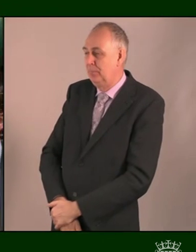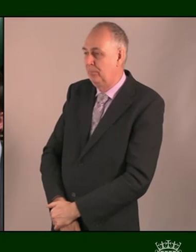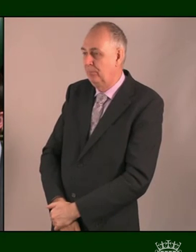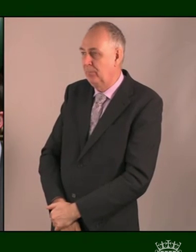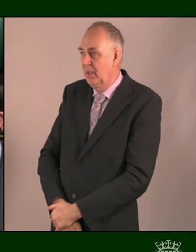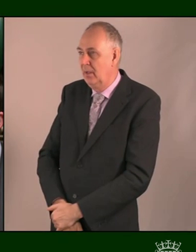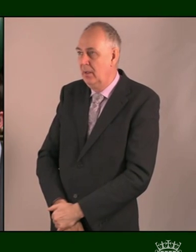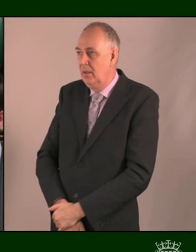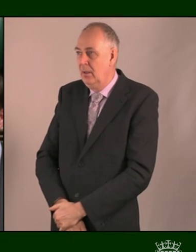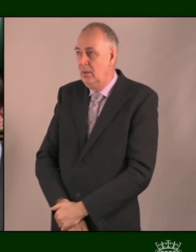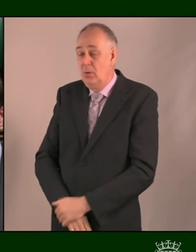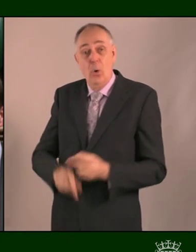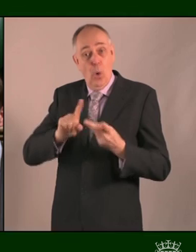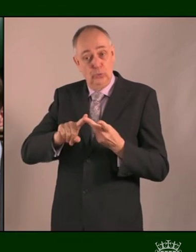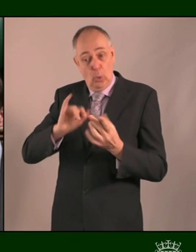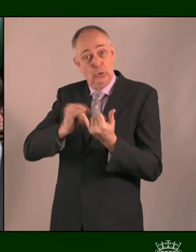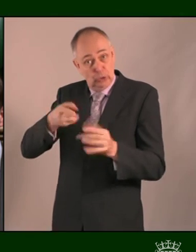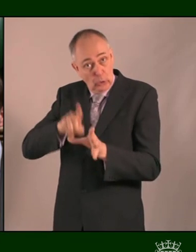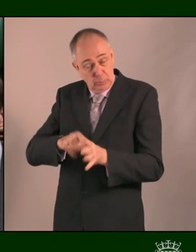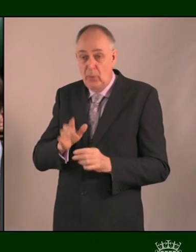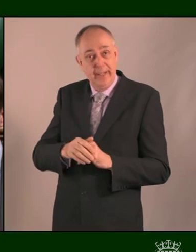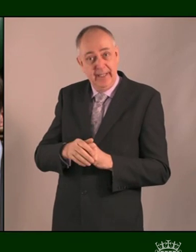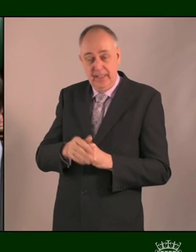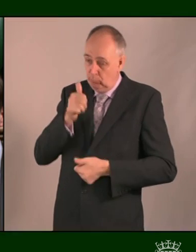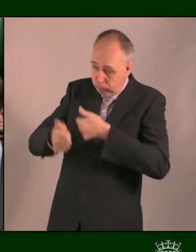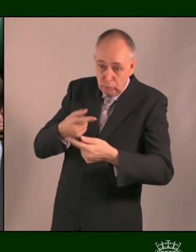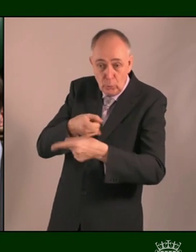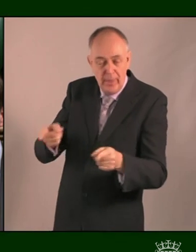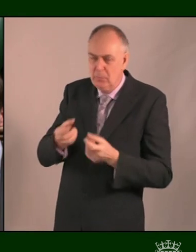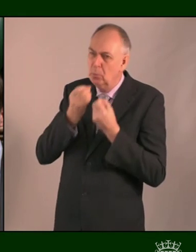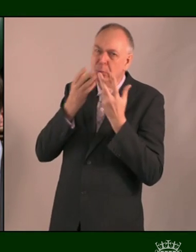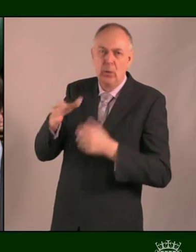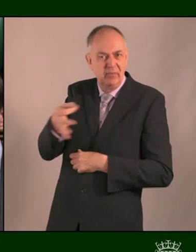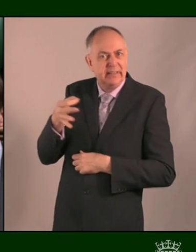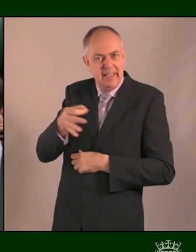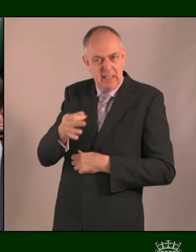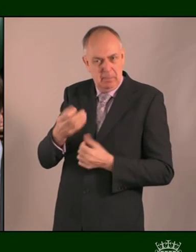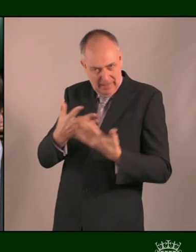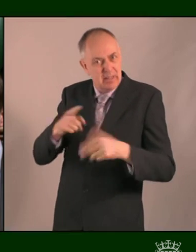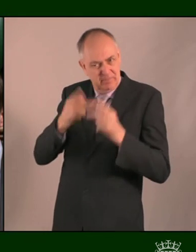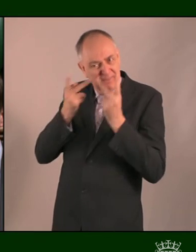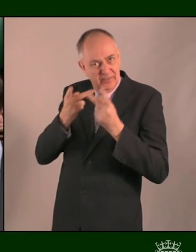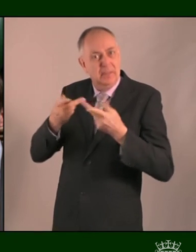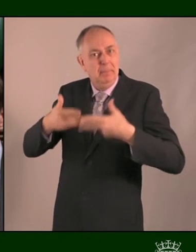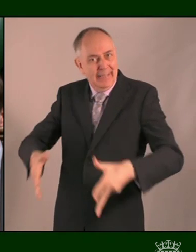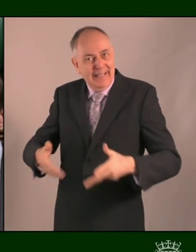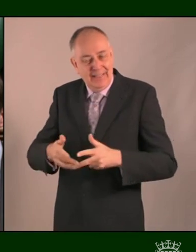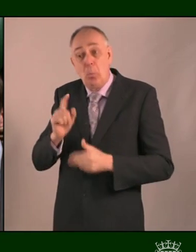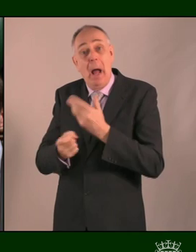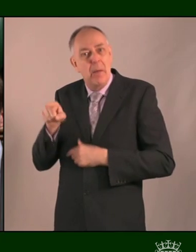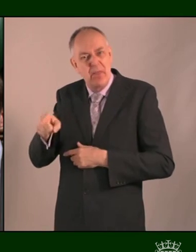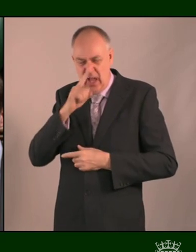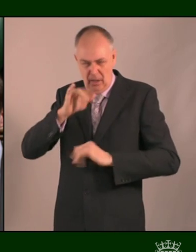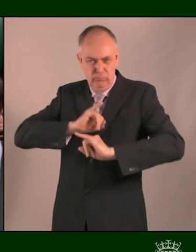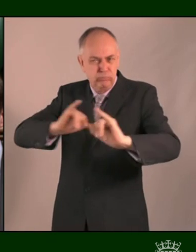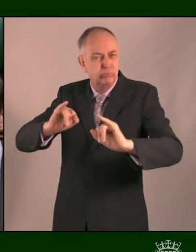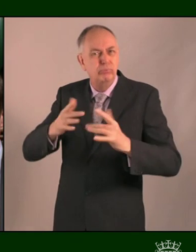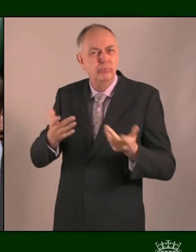I join the Prime Minister in wishing the people of Salisbury well. It is a wonderful city and I have visited it many times, and what happened to them was of course utterly appalling.